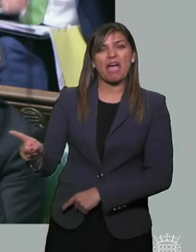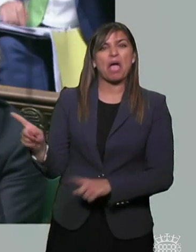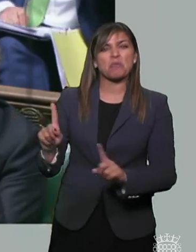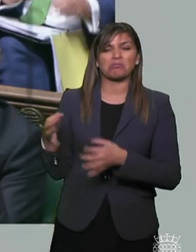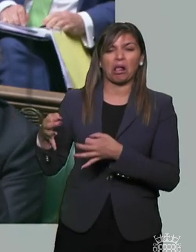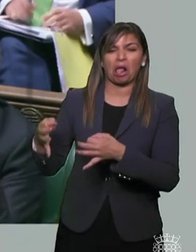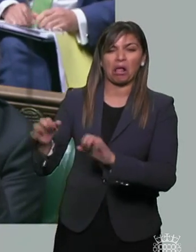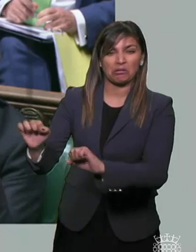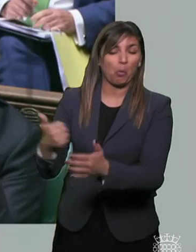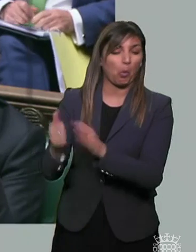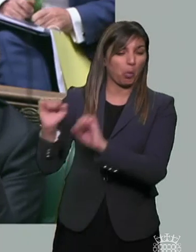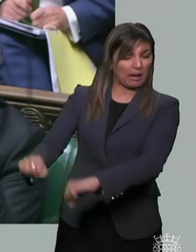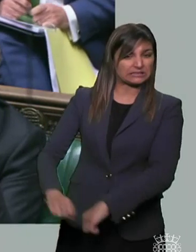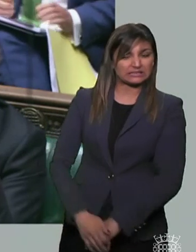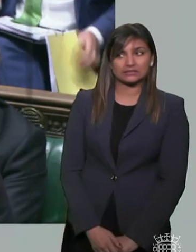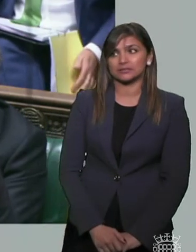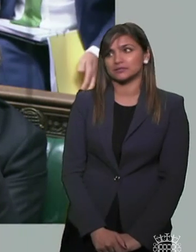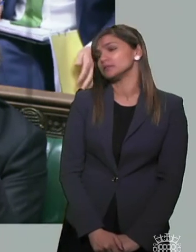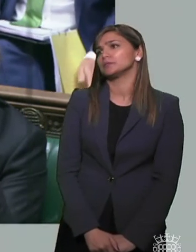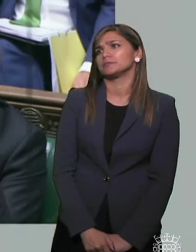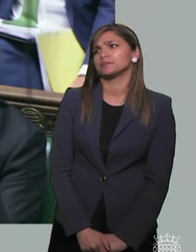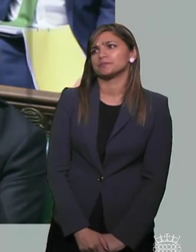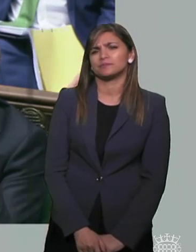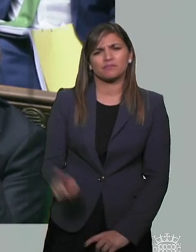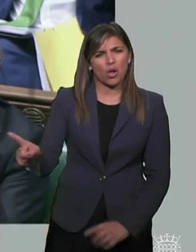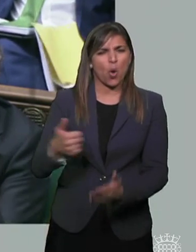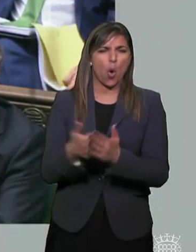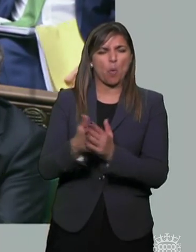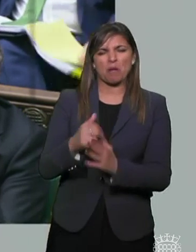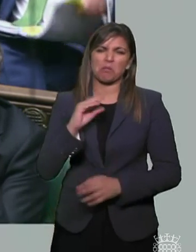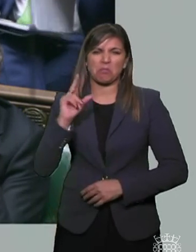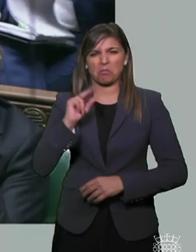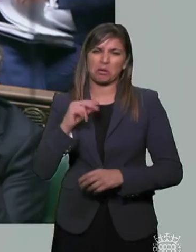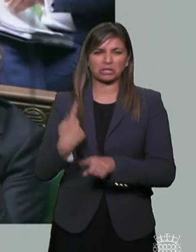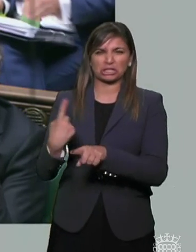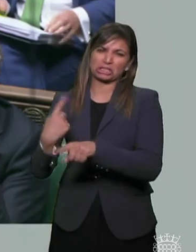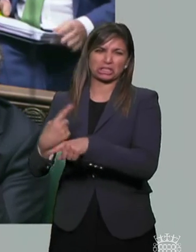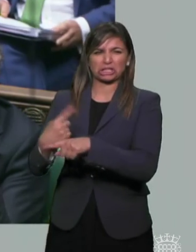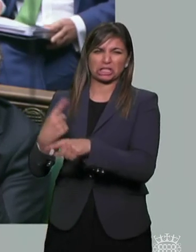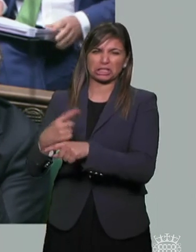They jabber, we jab.